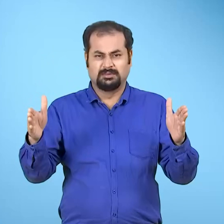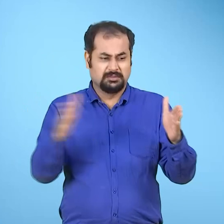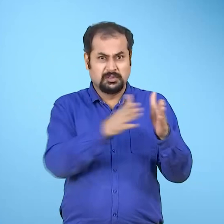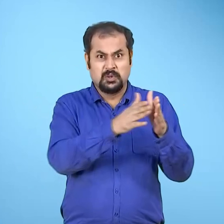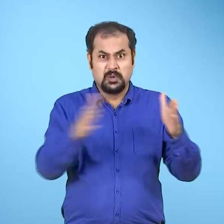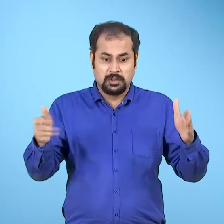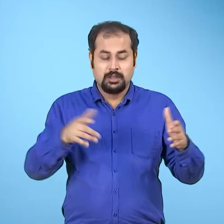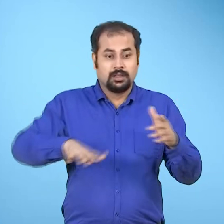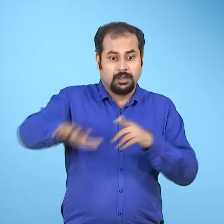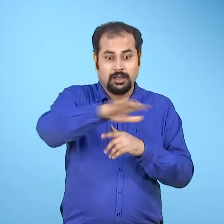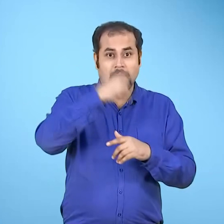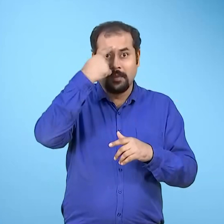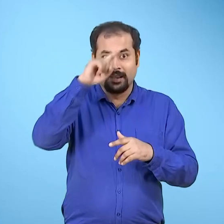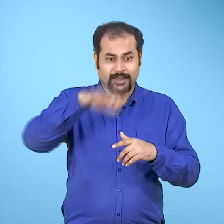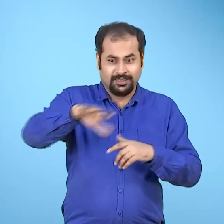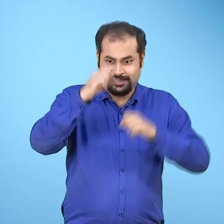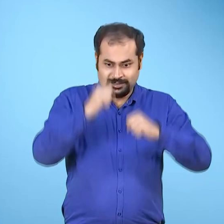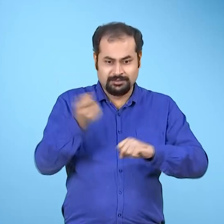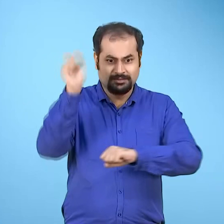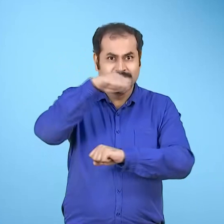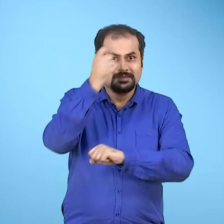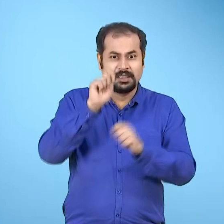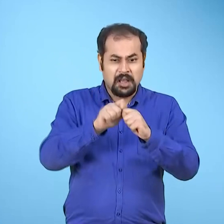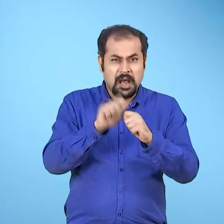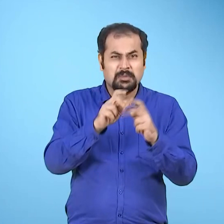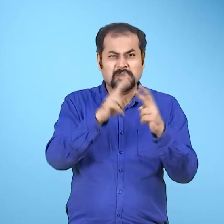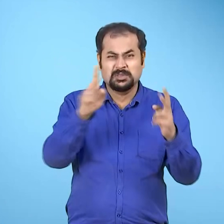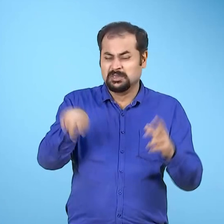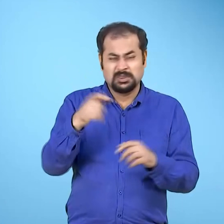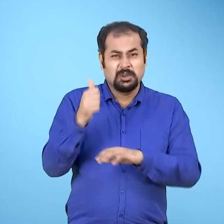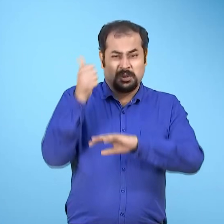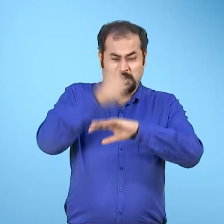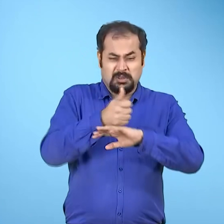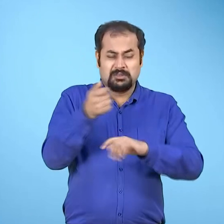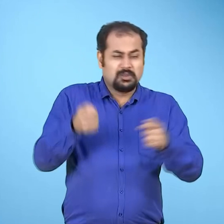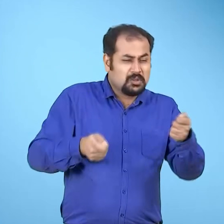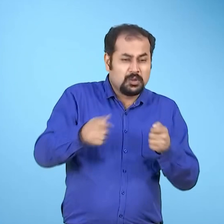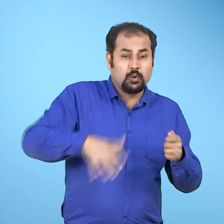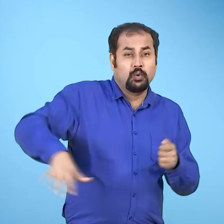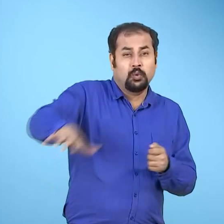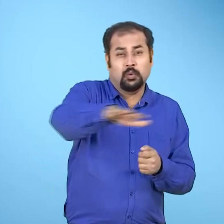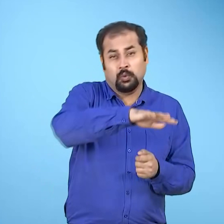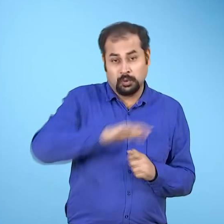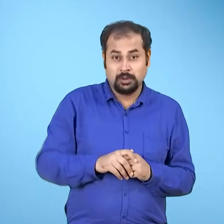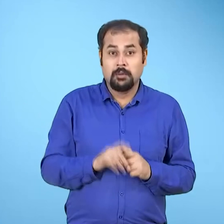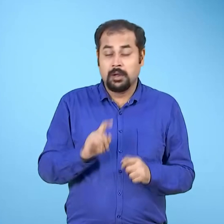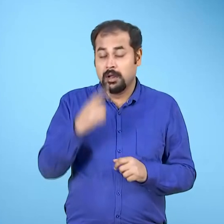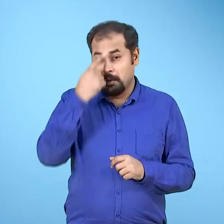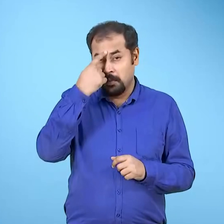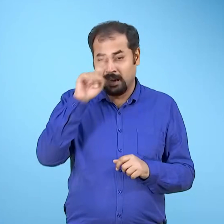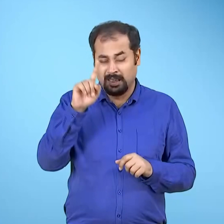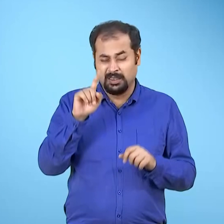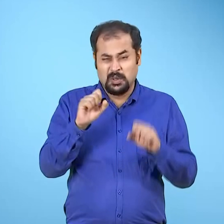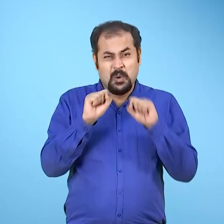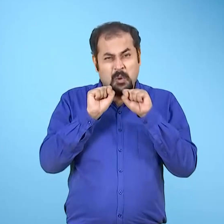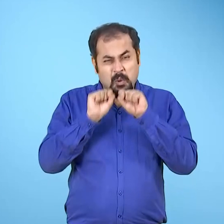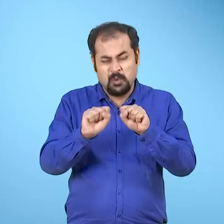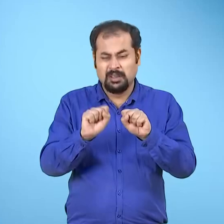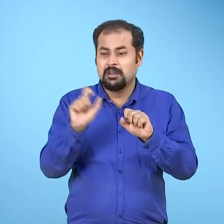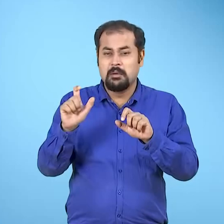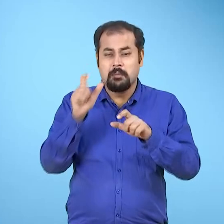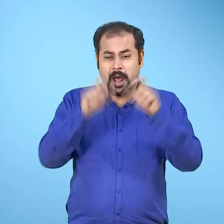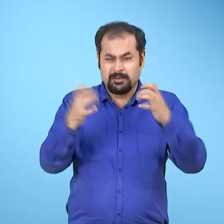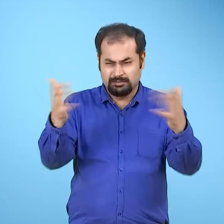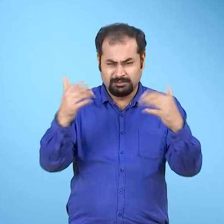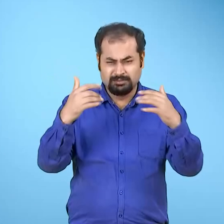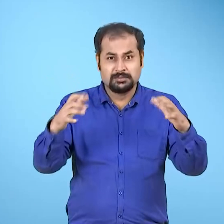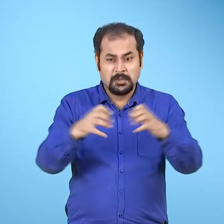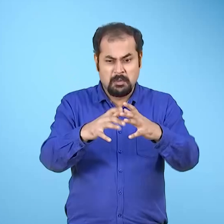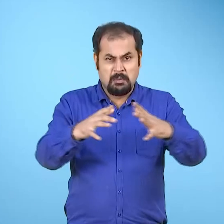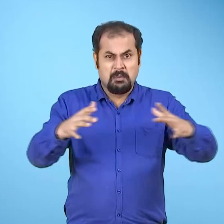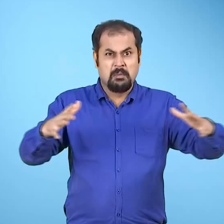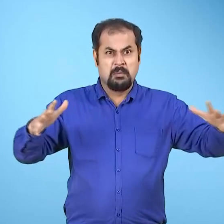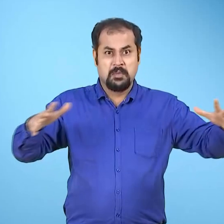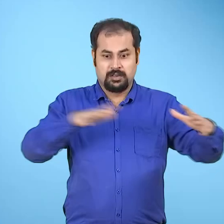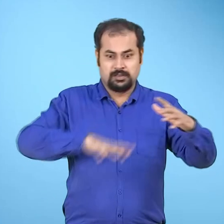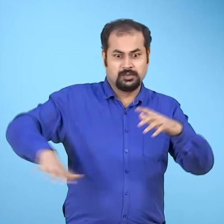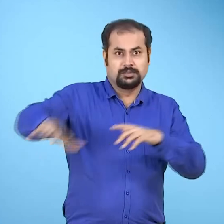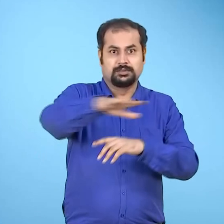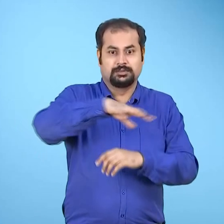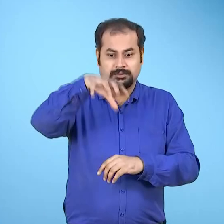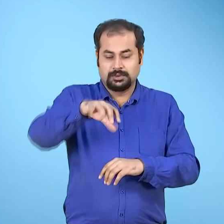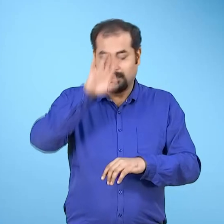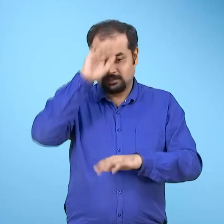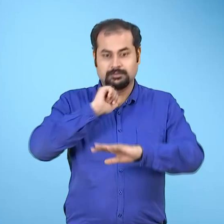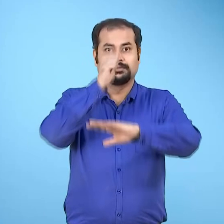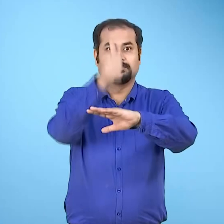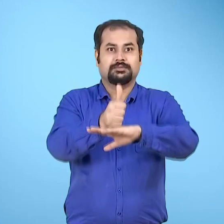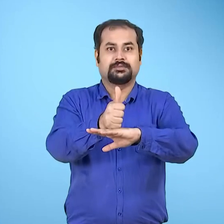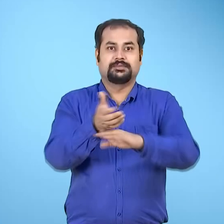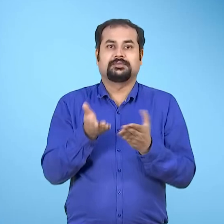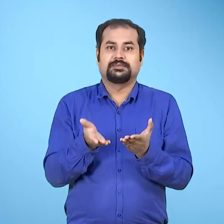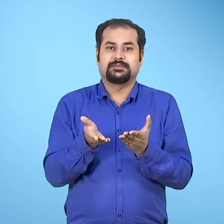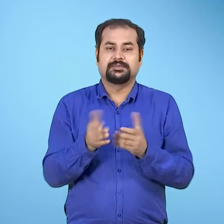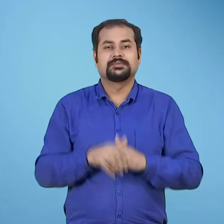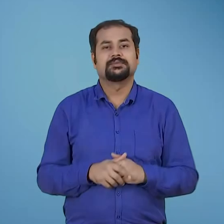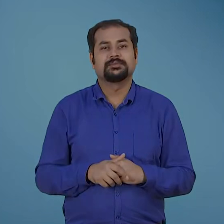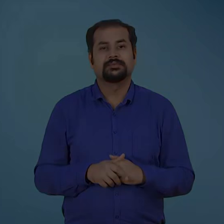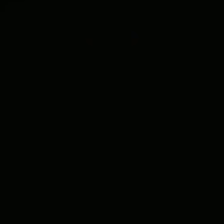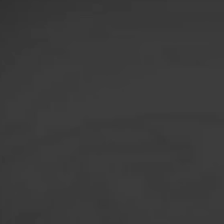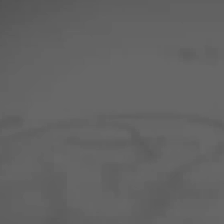Under his leadership, a powerful Maratha state was established.